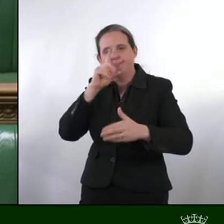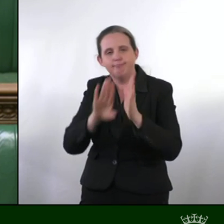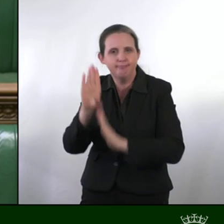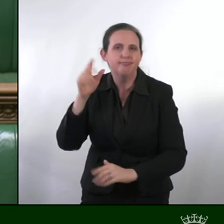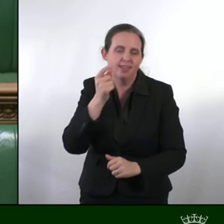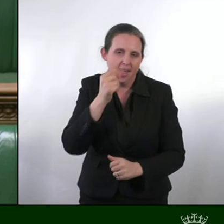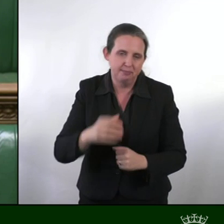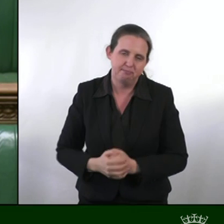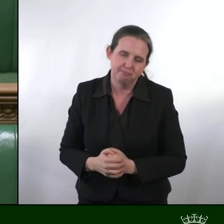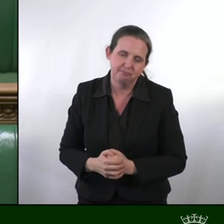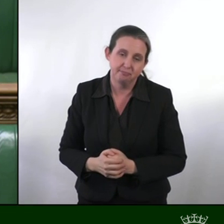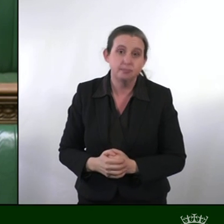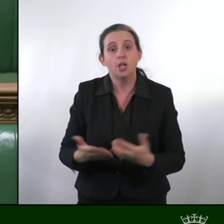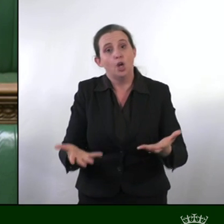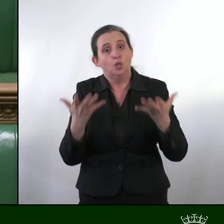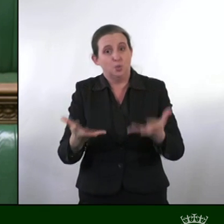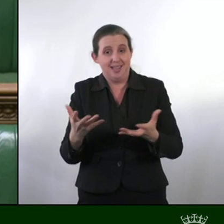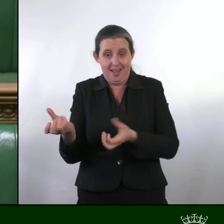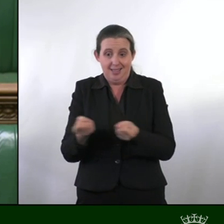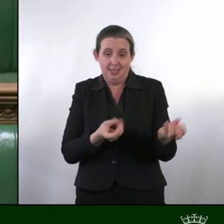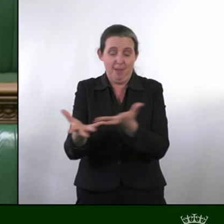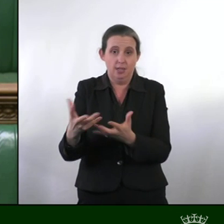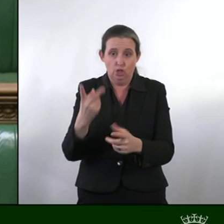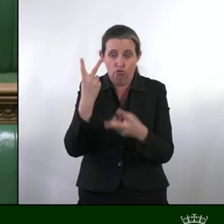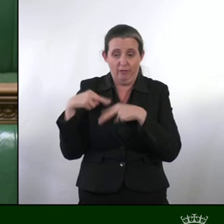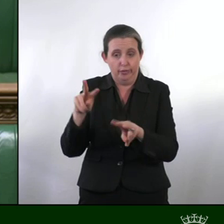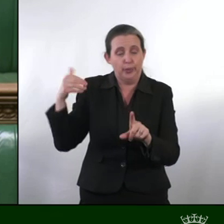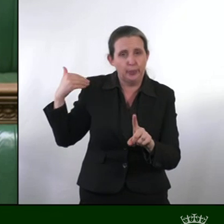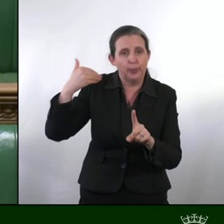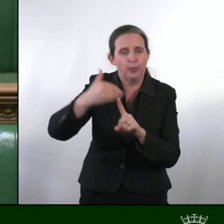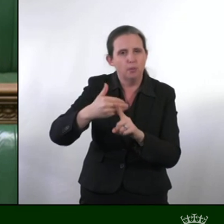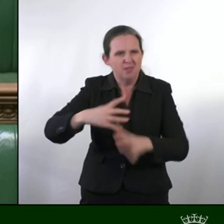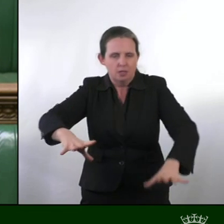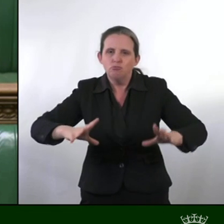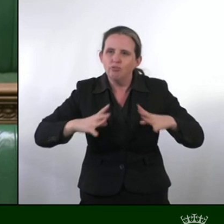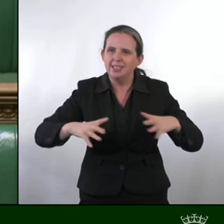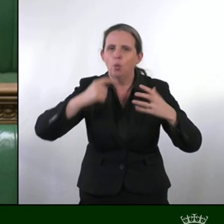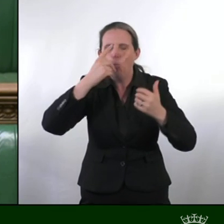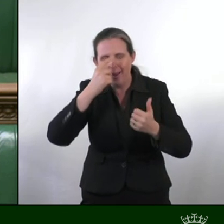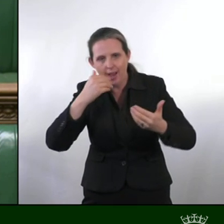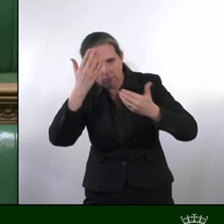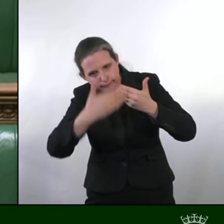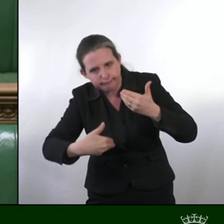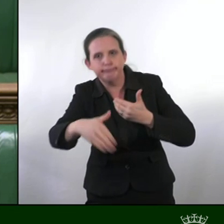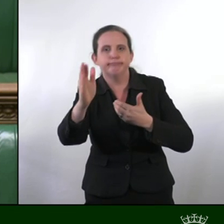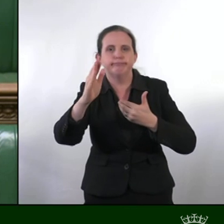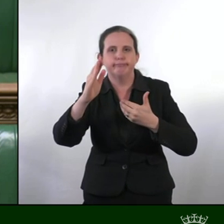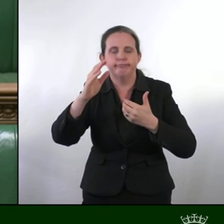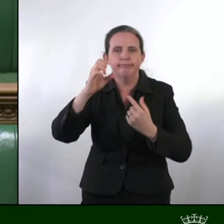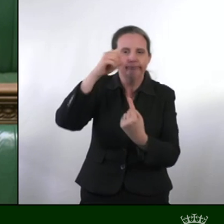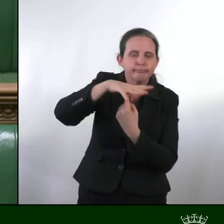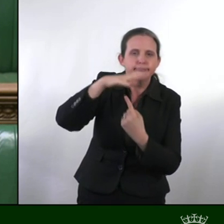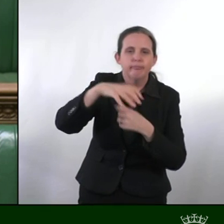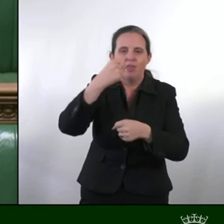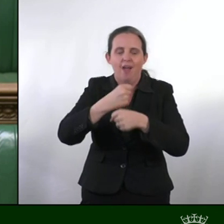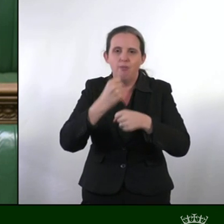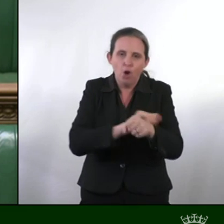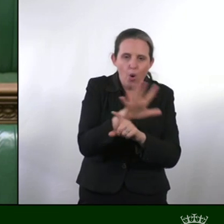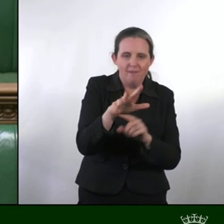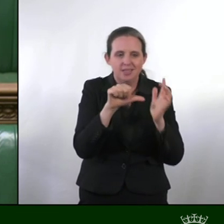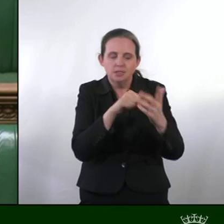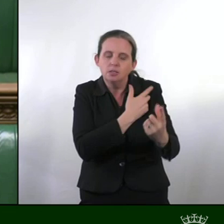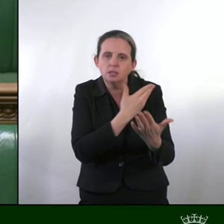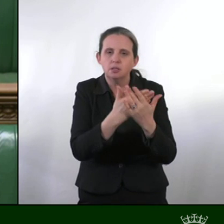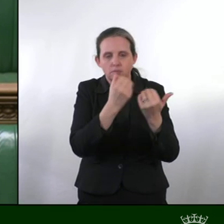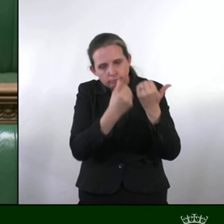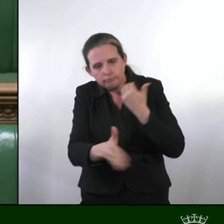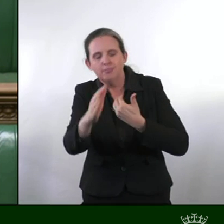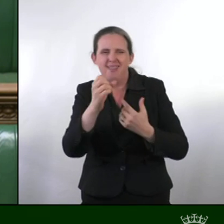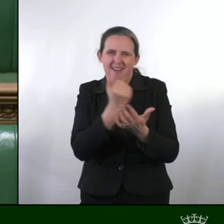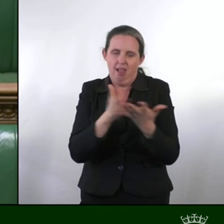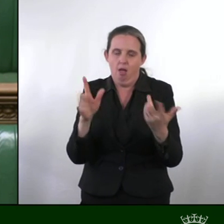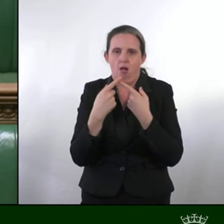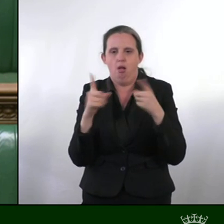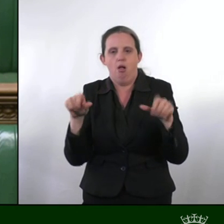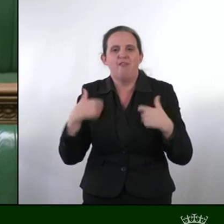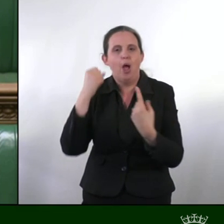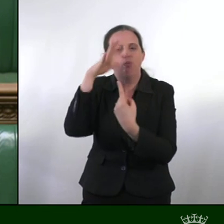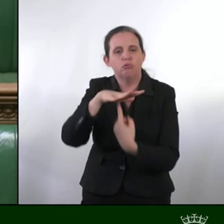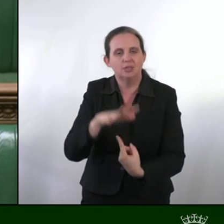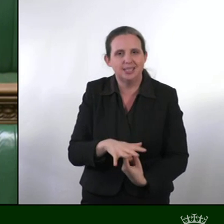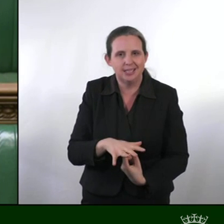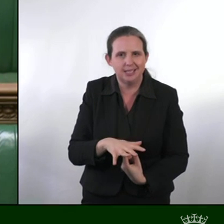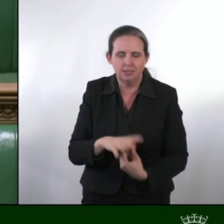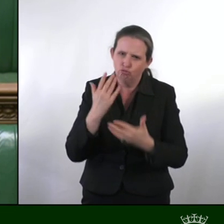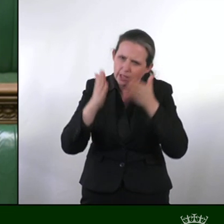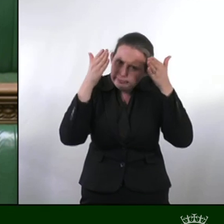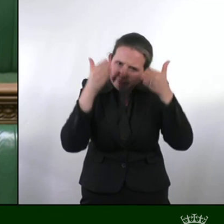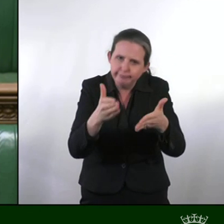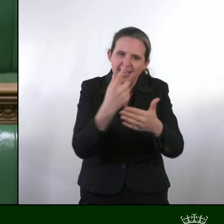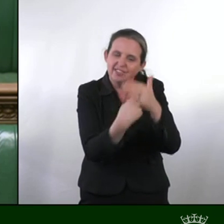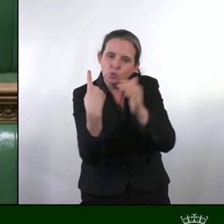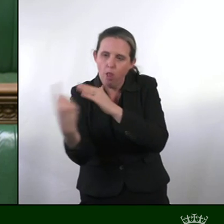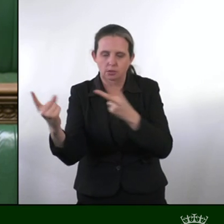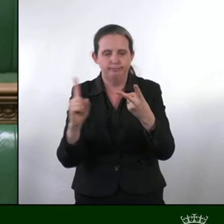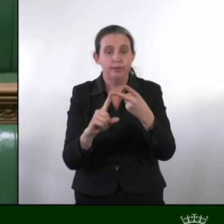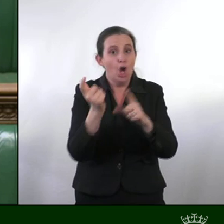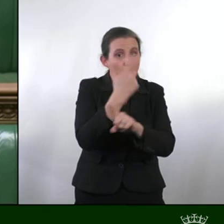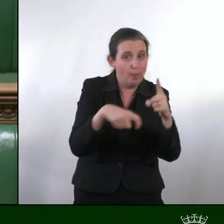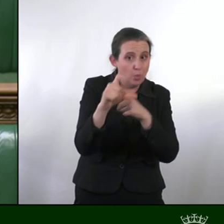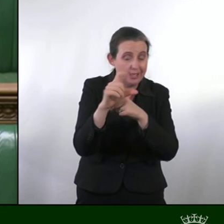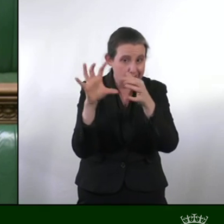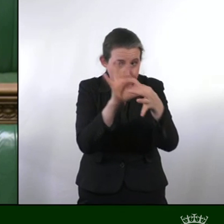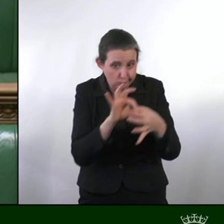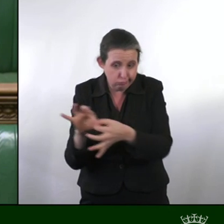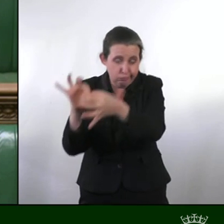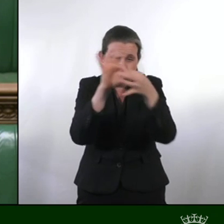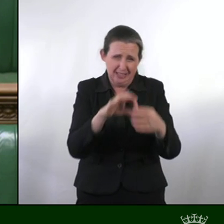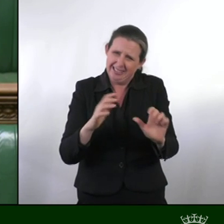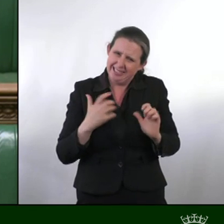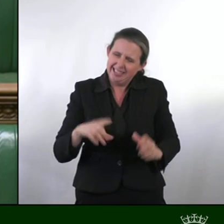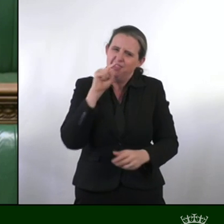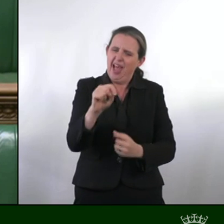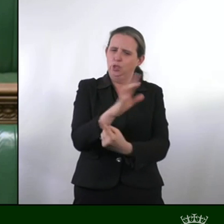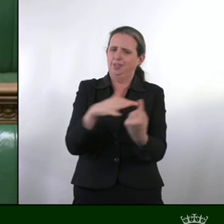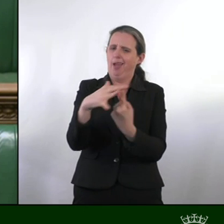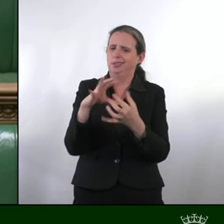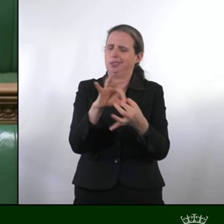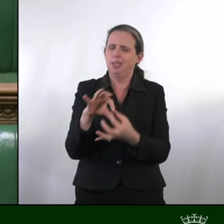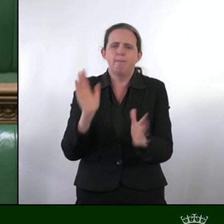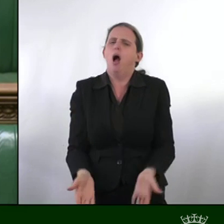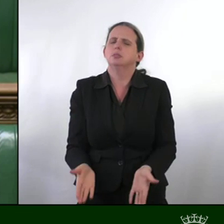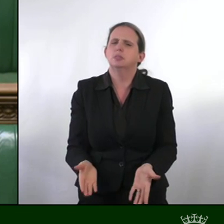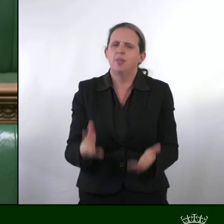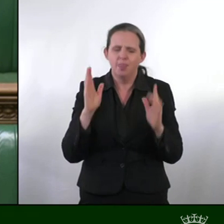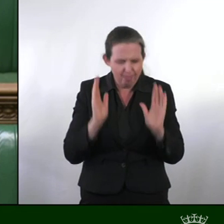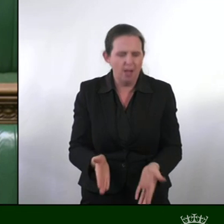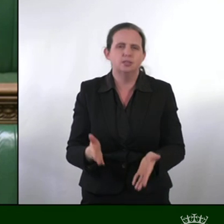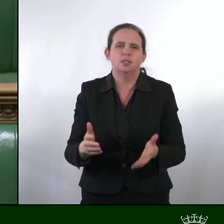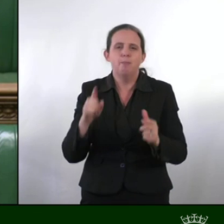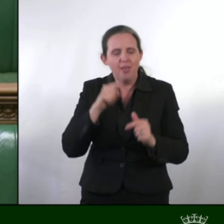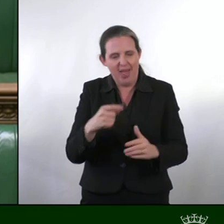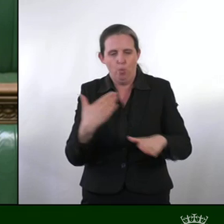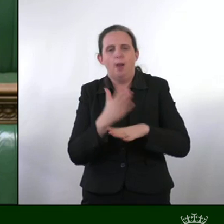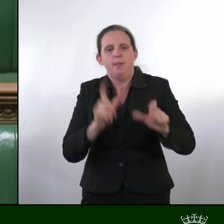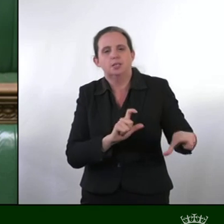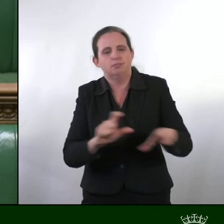The spending review announced today sets us on a path to deal with the material matters of Government and it is a clear statement of our priorities, but encouraging the individual and community brilliance on which a thriving society depends remains, as ever, a work unfinished.